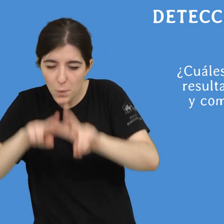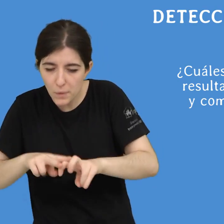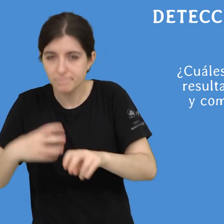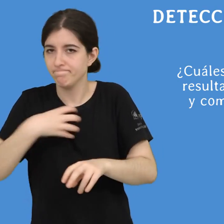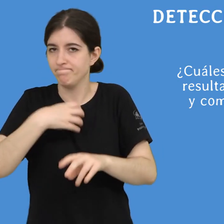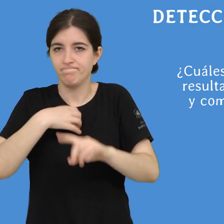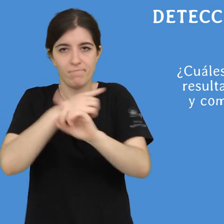poder